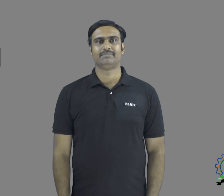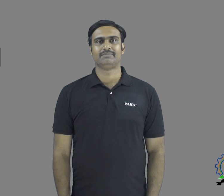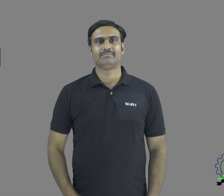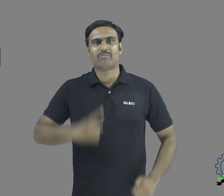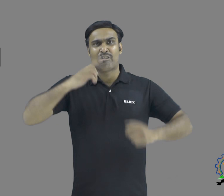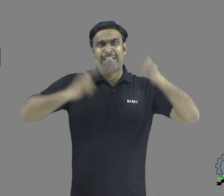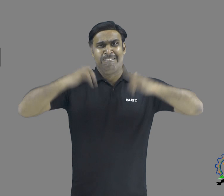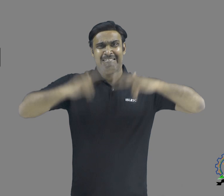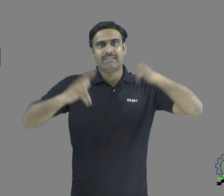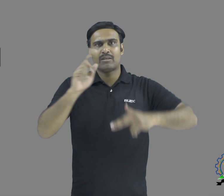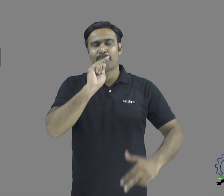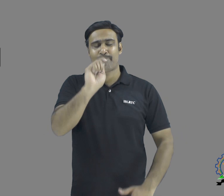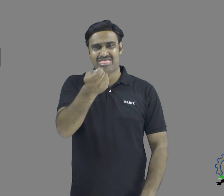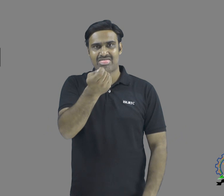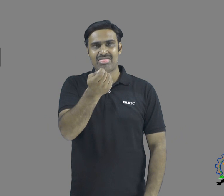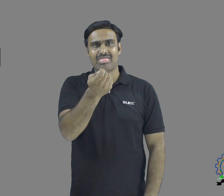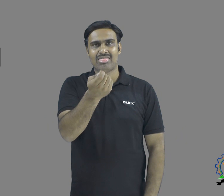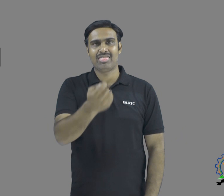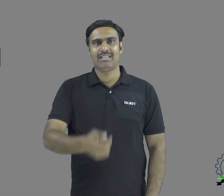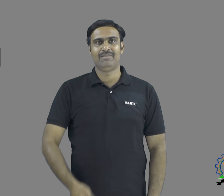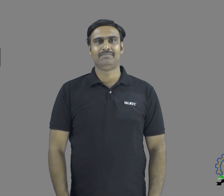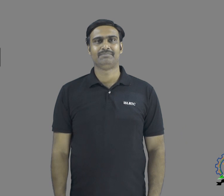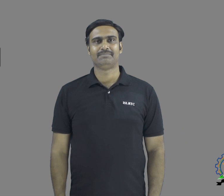Shut Up Stop Talking